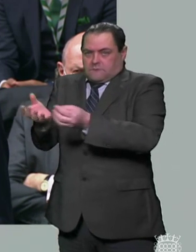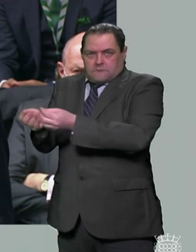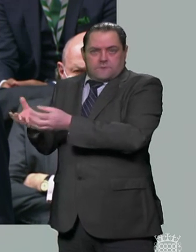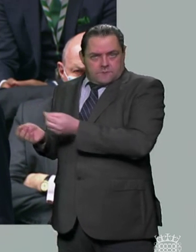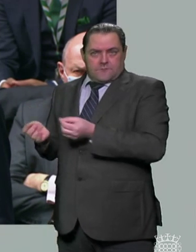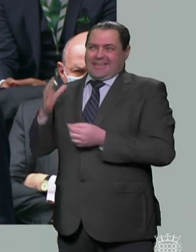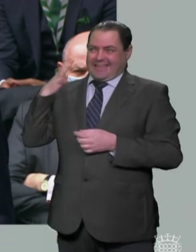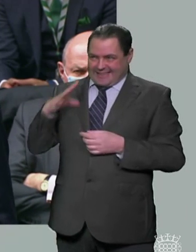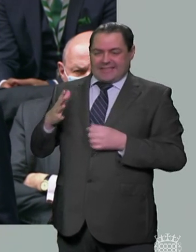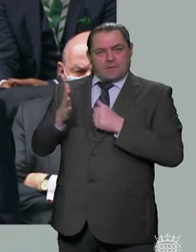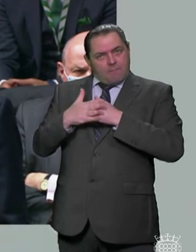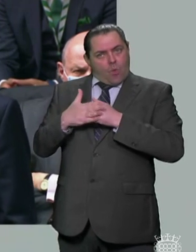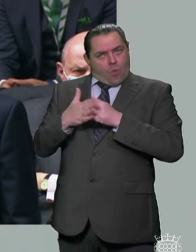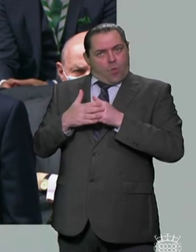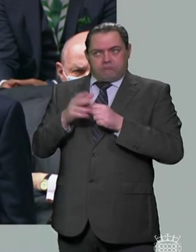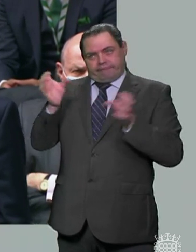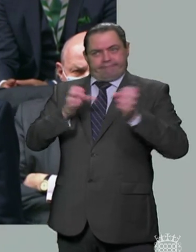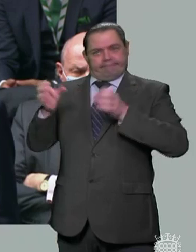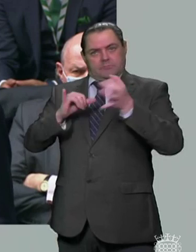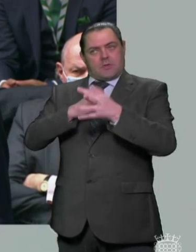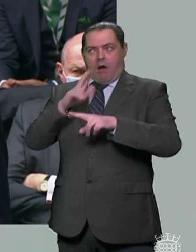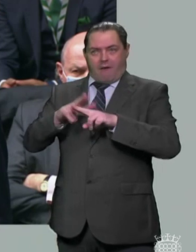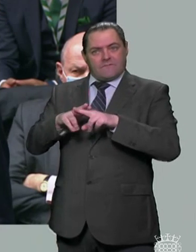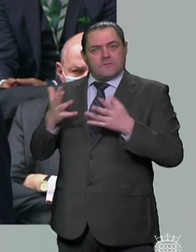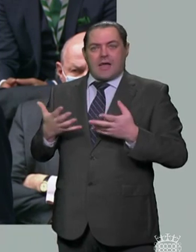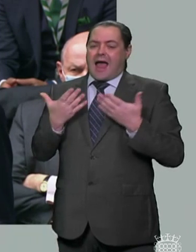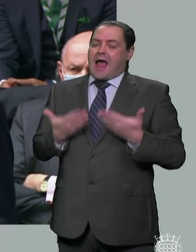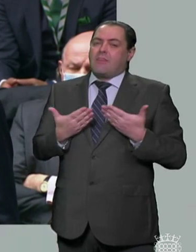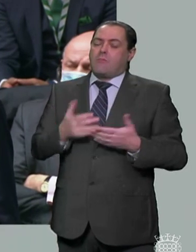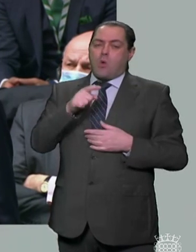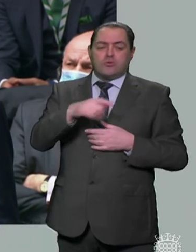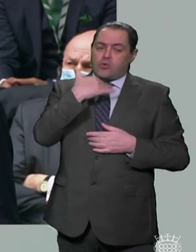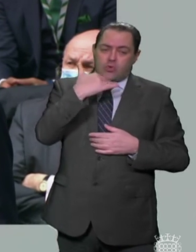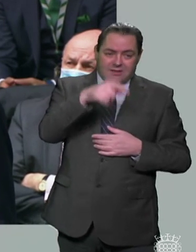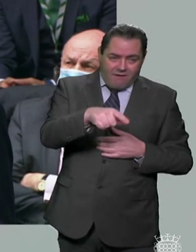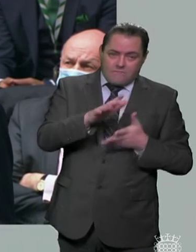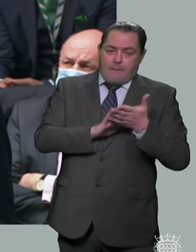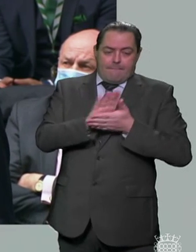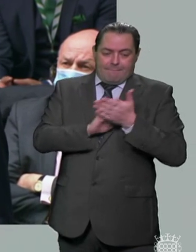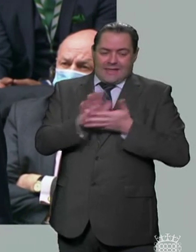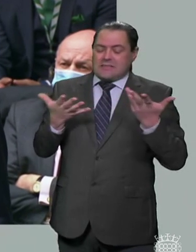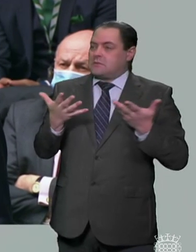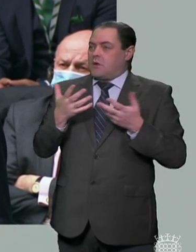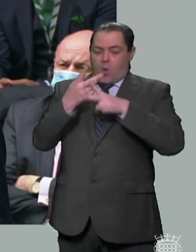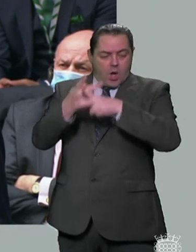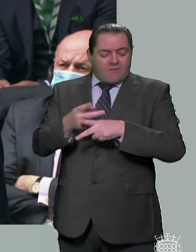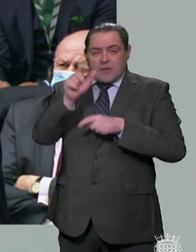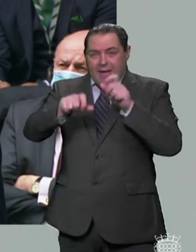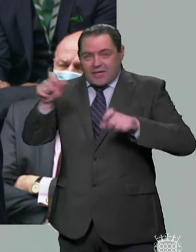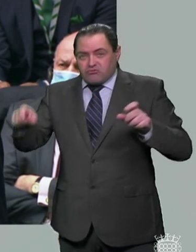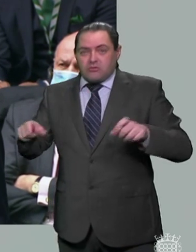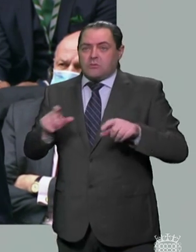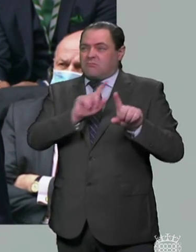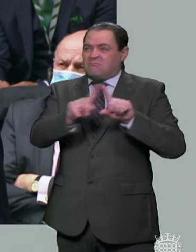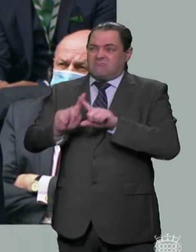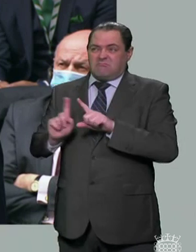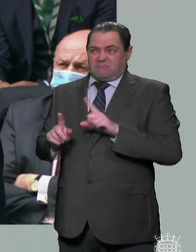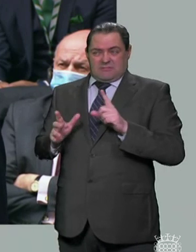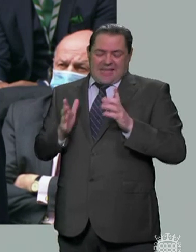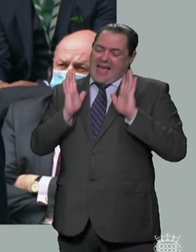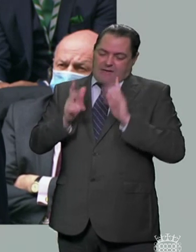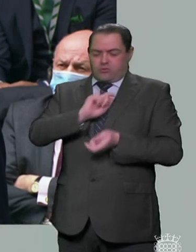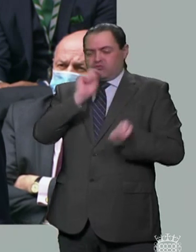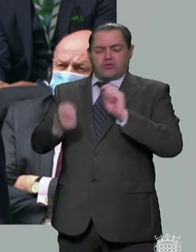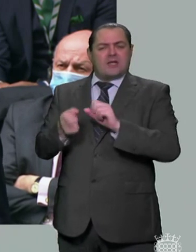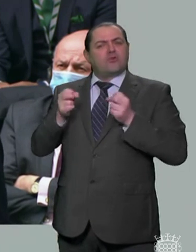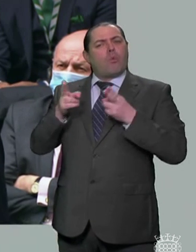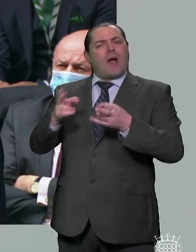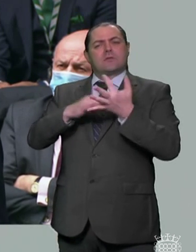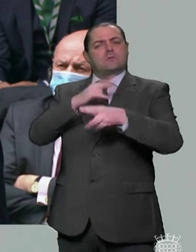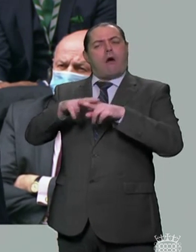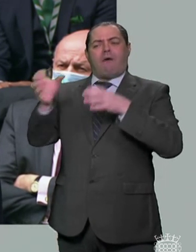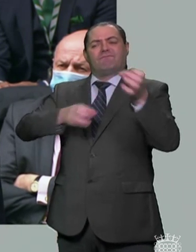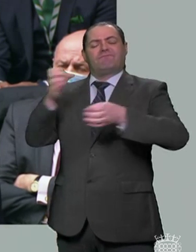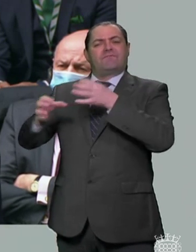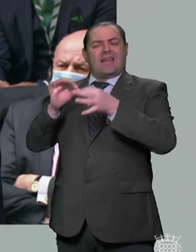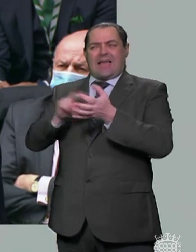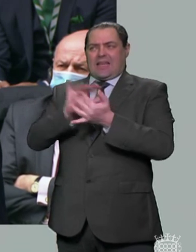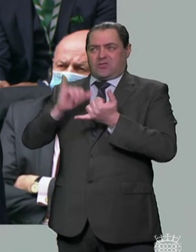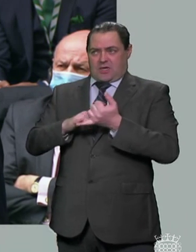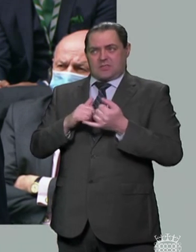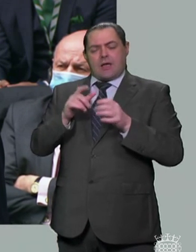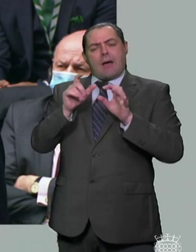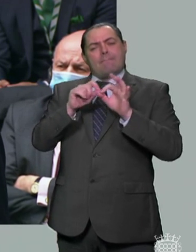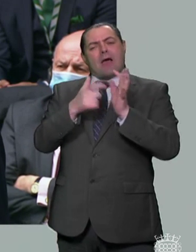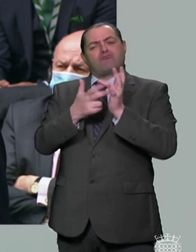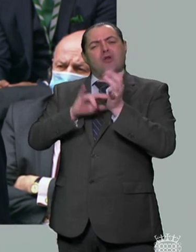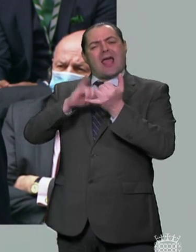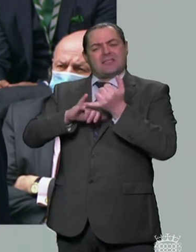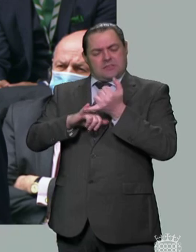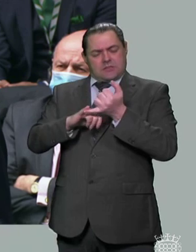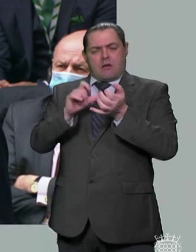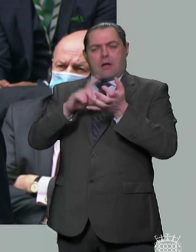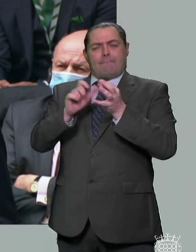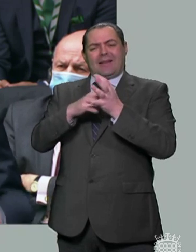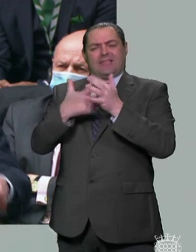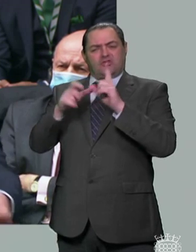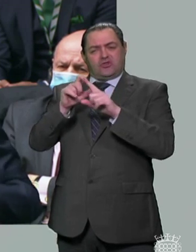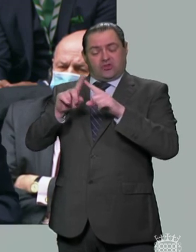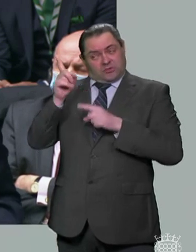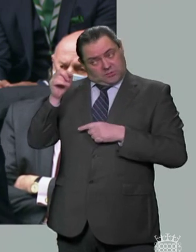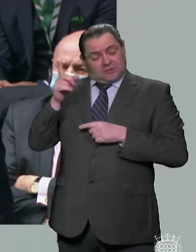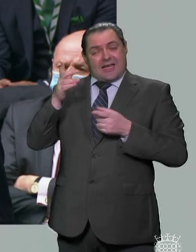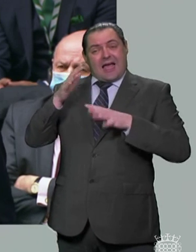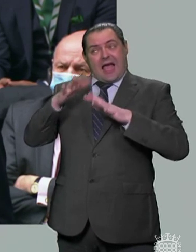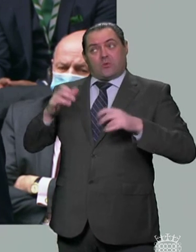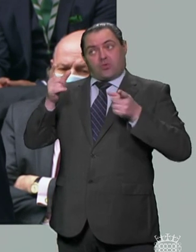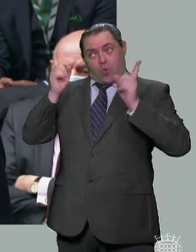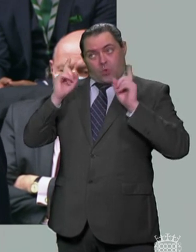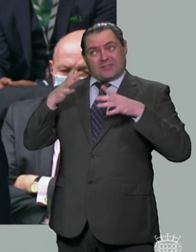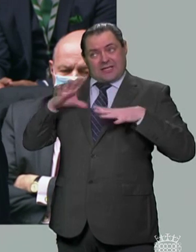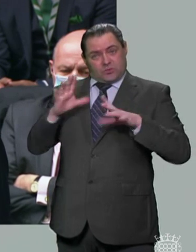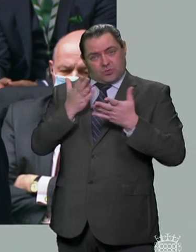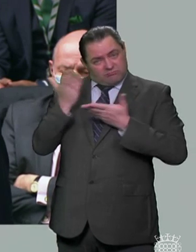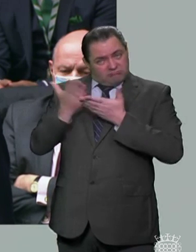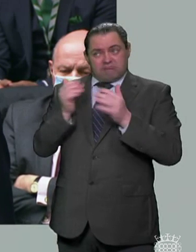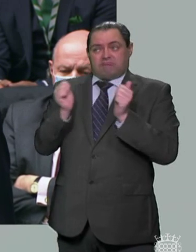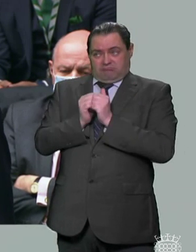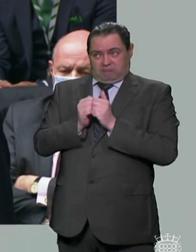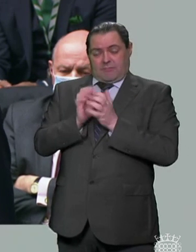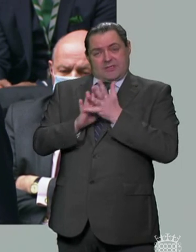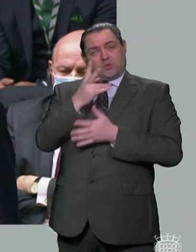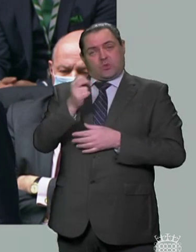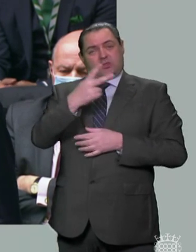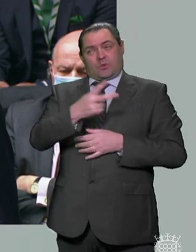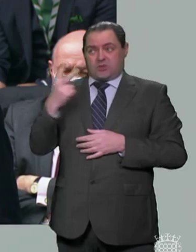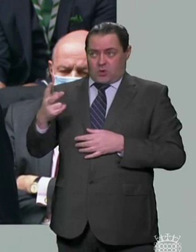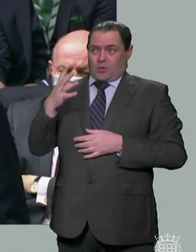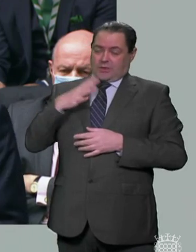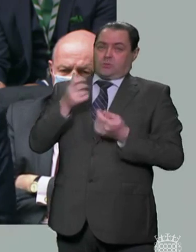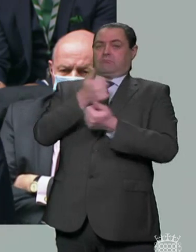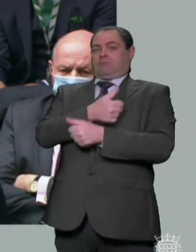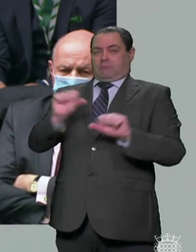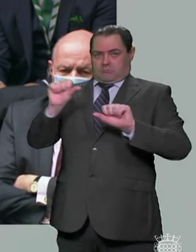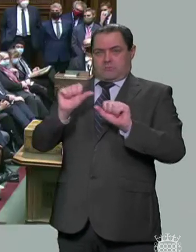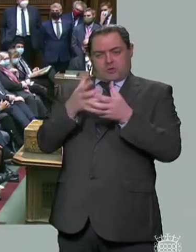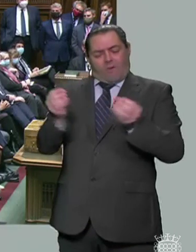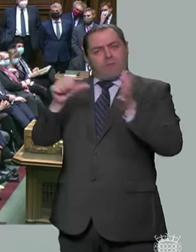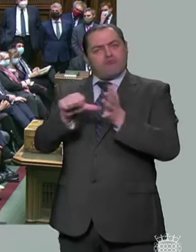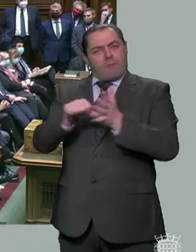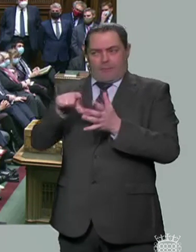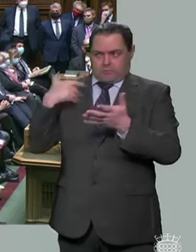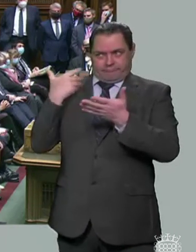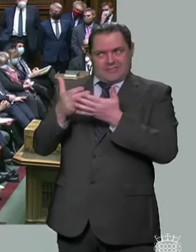Will he end the cycle whereby those shortfalls continually threaten not just patient care, but sometimes even our freedoms, by overhauling workforce planning by backing Baroness Cumberlege’s amendment to the Health and Care Bill in the House of Lords, having a word with his neighbour in Downing Street and making 2022 the year we finally solve this problem?